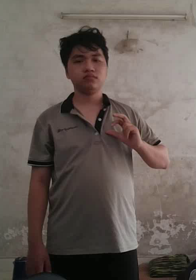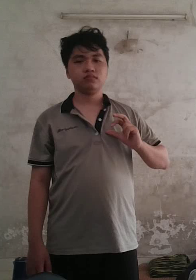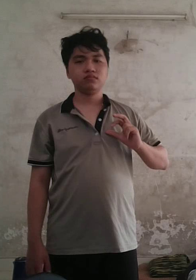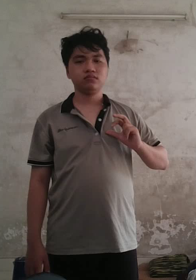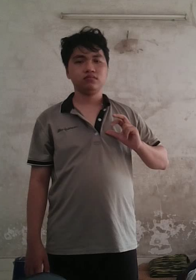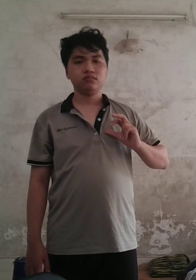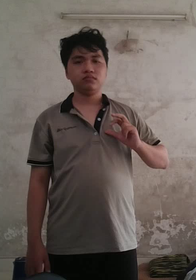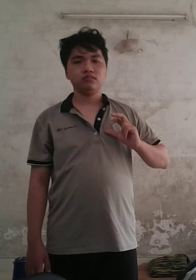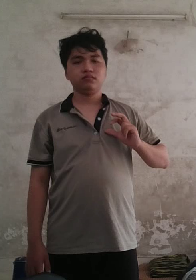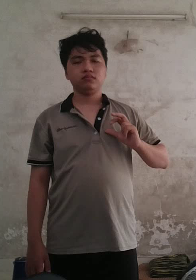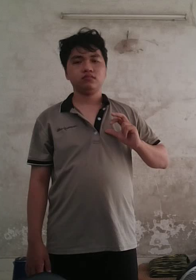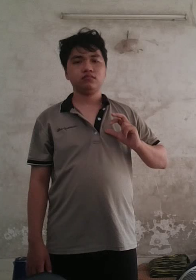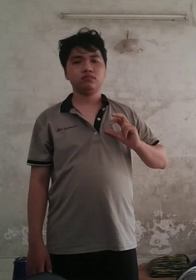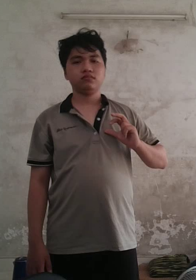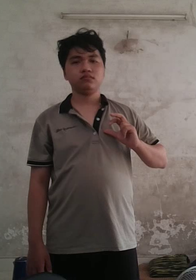giau co